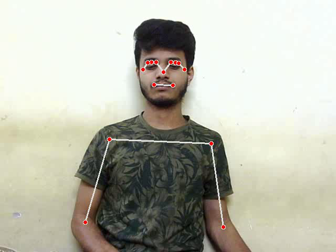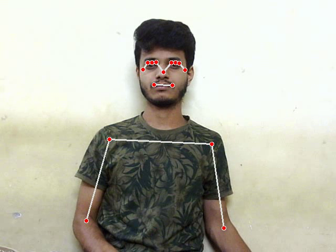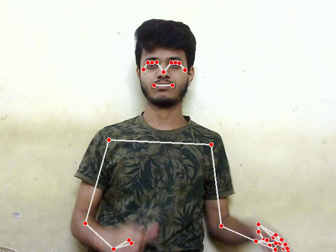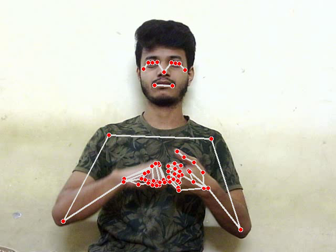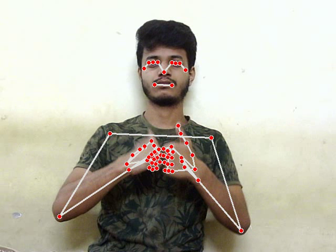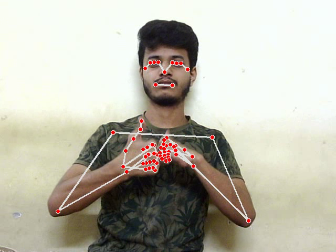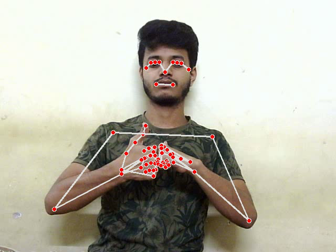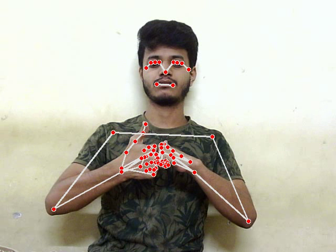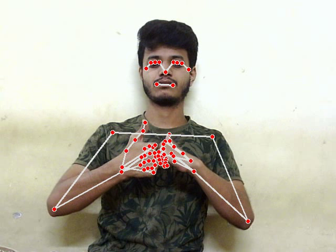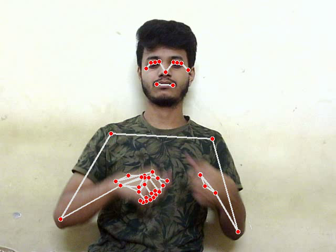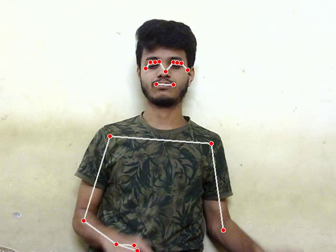how